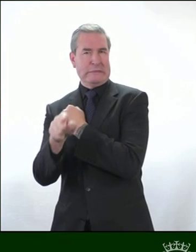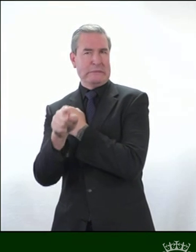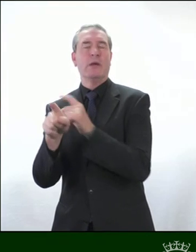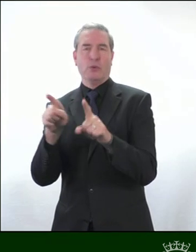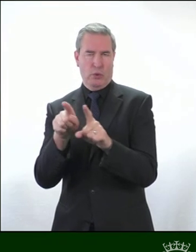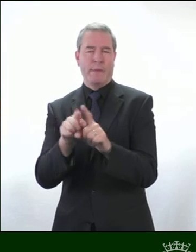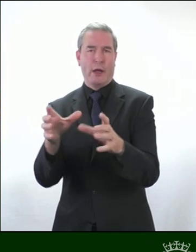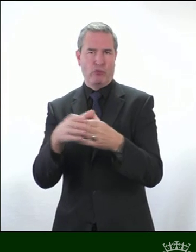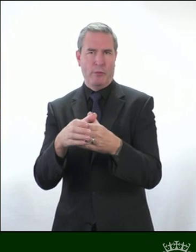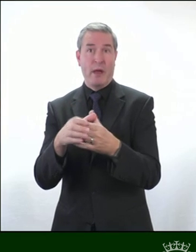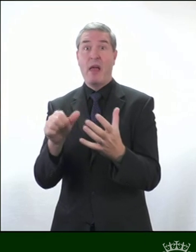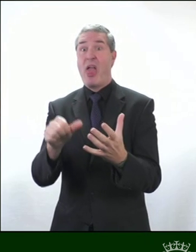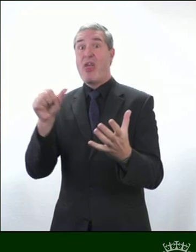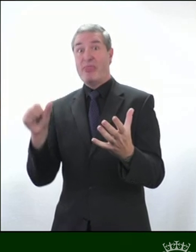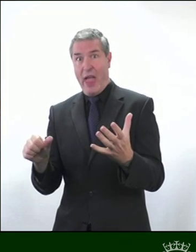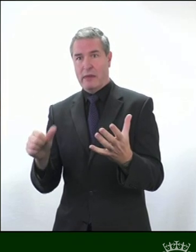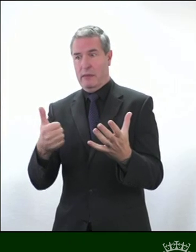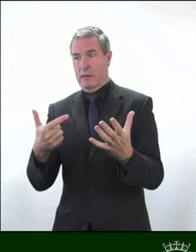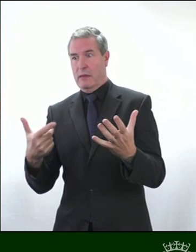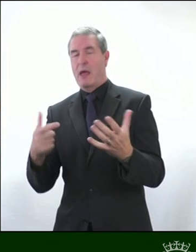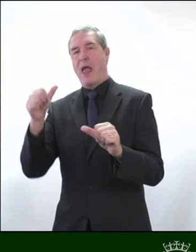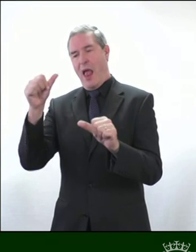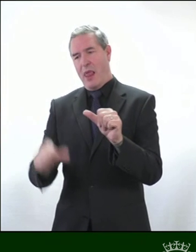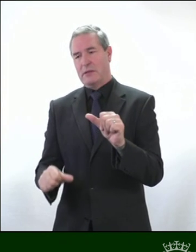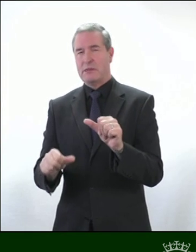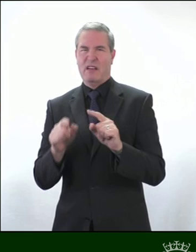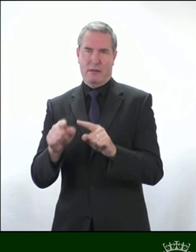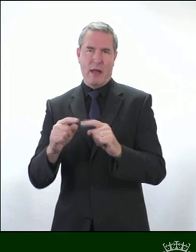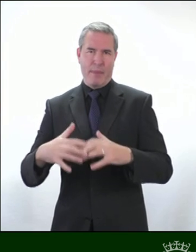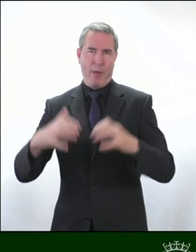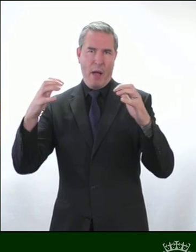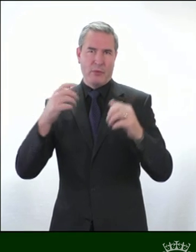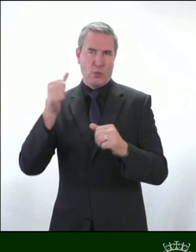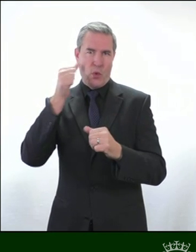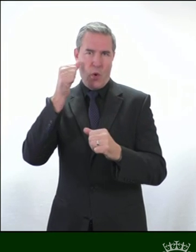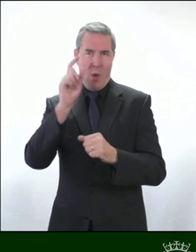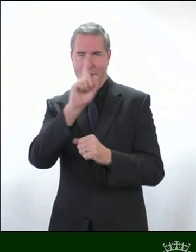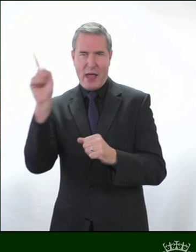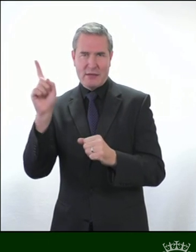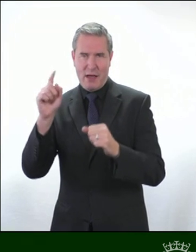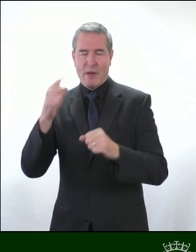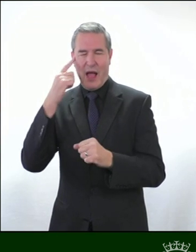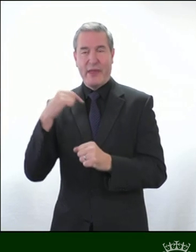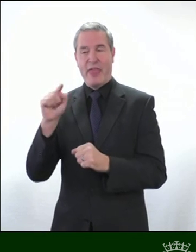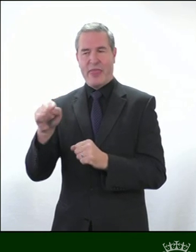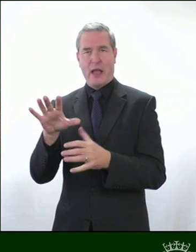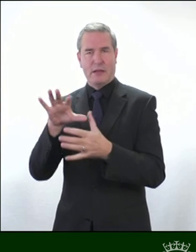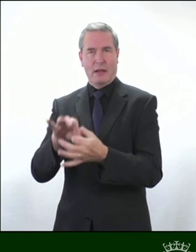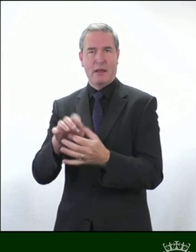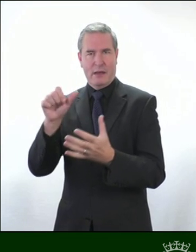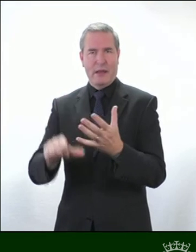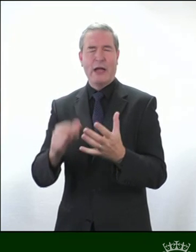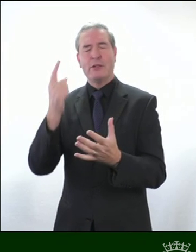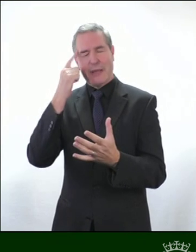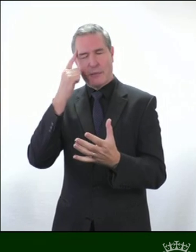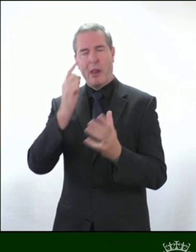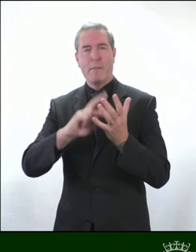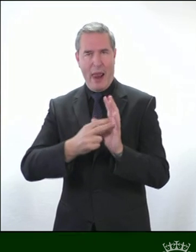There is then a list that I am sure the House will want to study closely, but that I believe represents common sense.